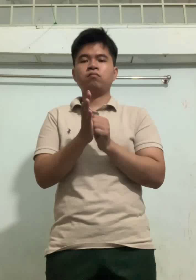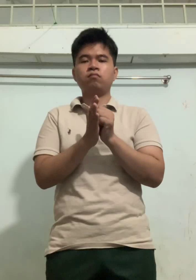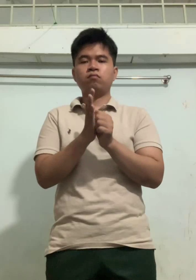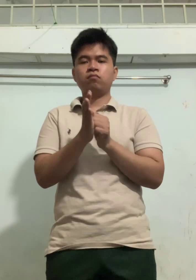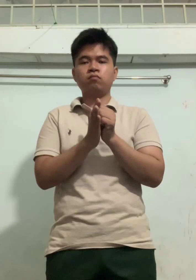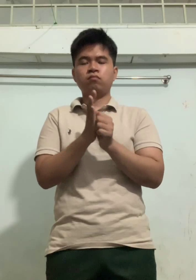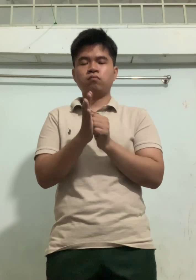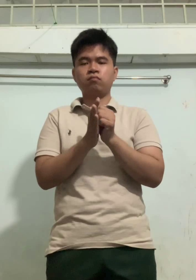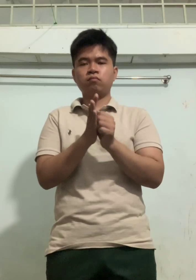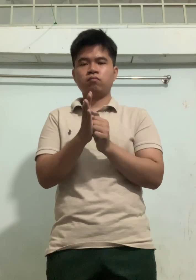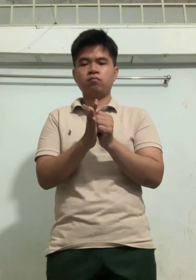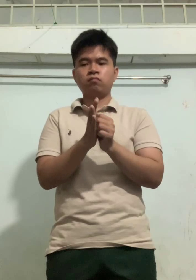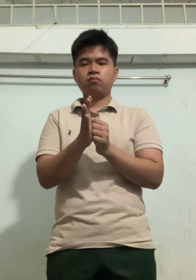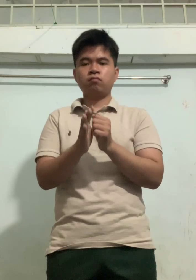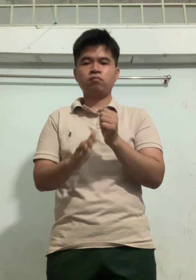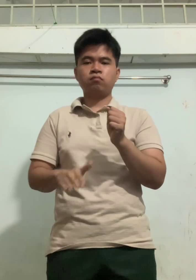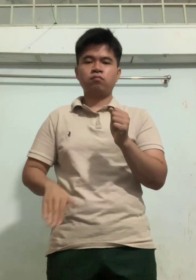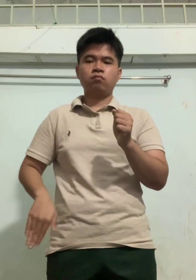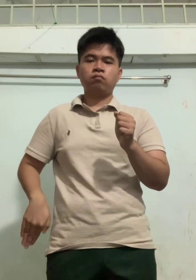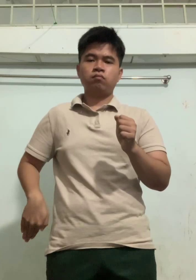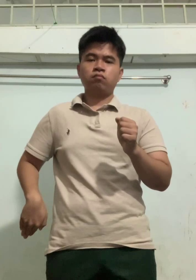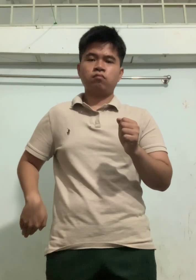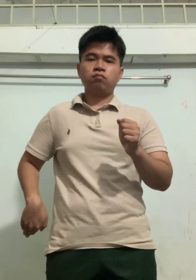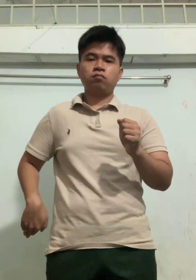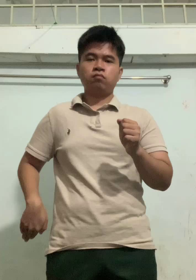thang sau